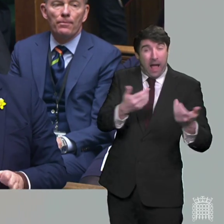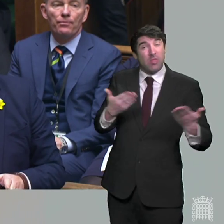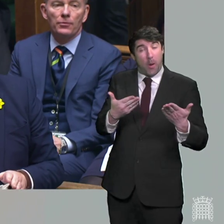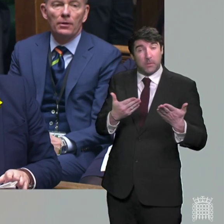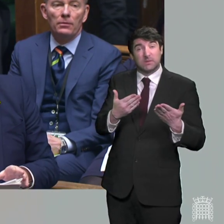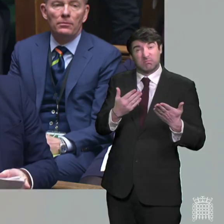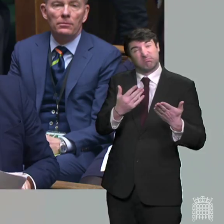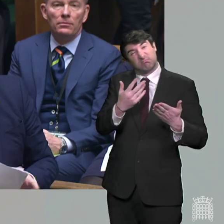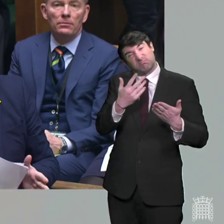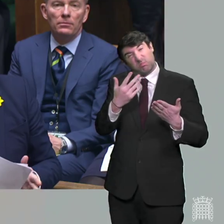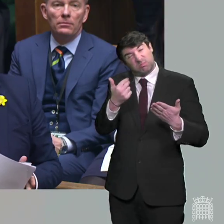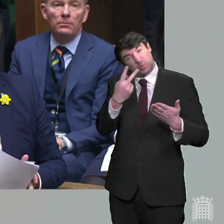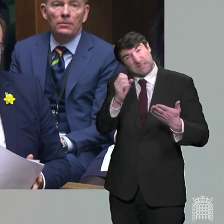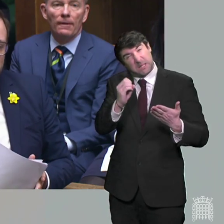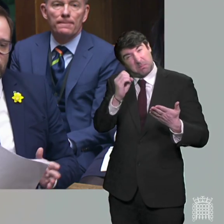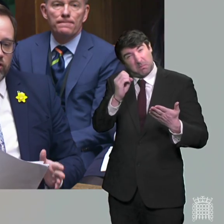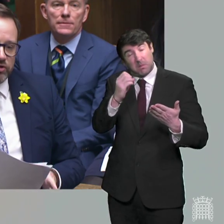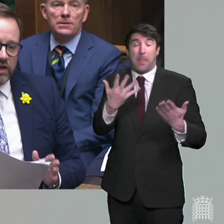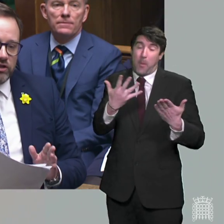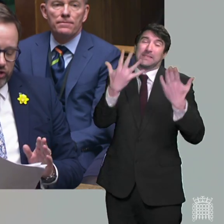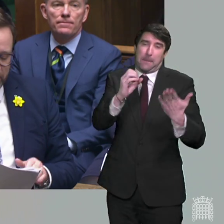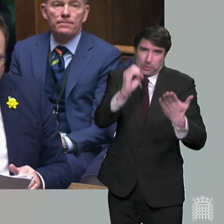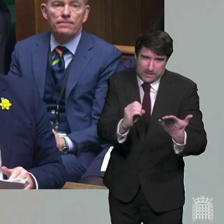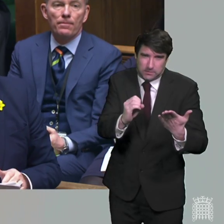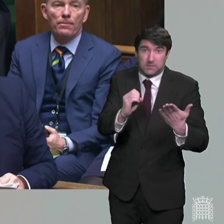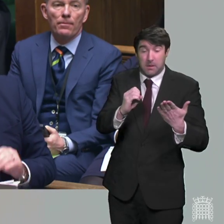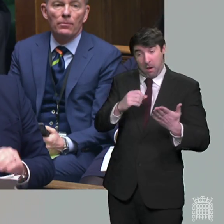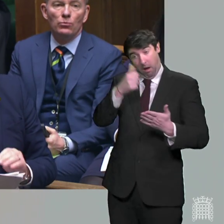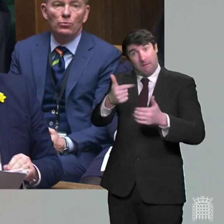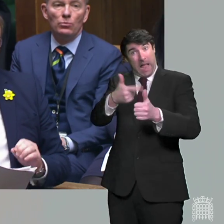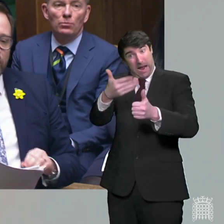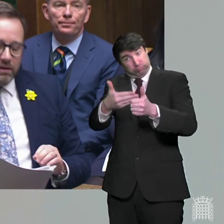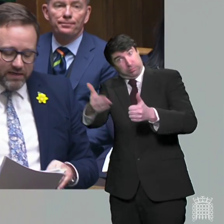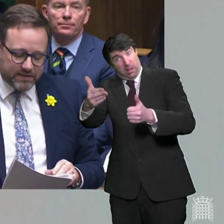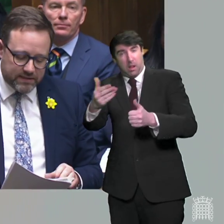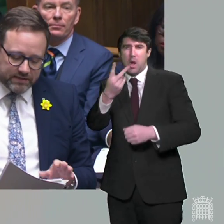Labour has a plan to help struggling families right across the country now.